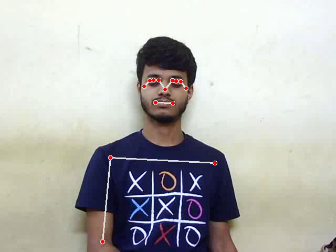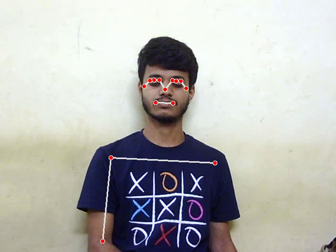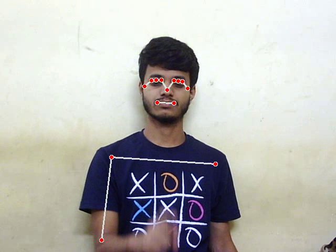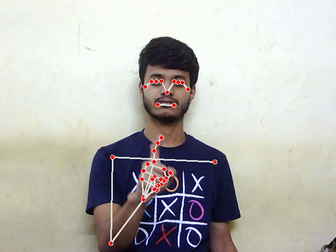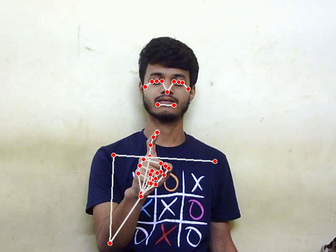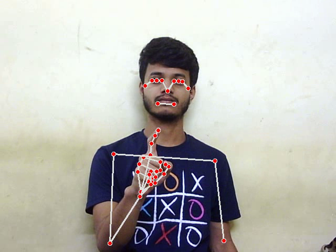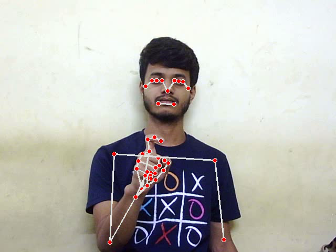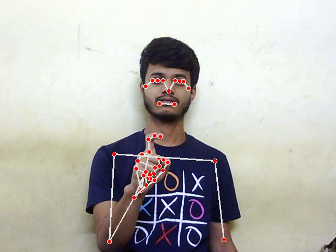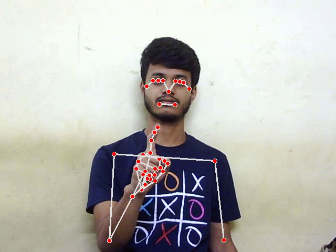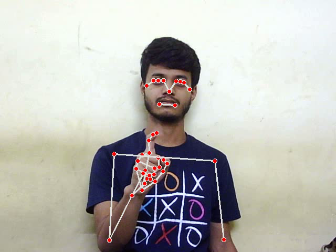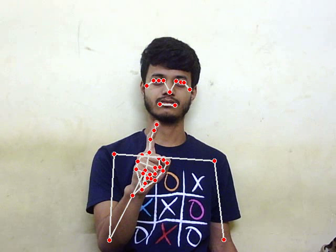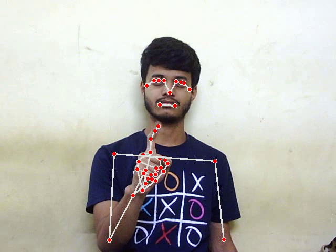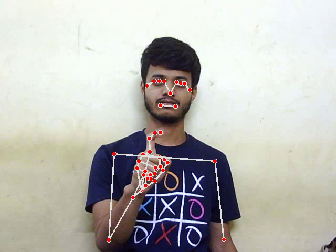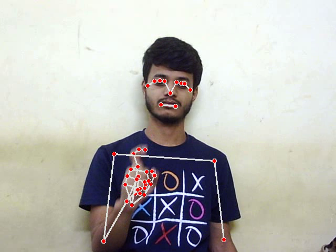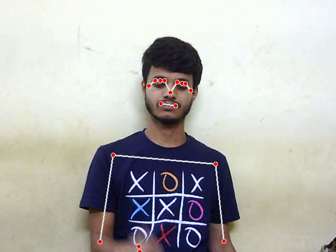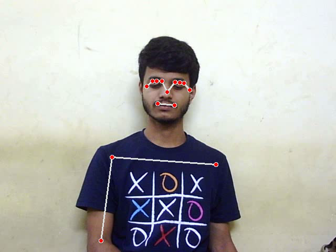question